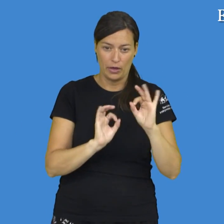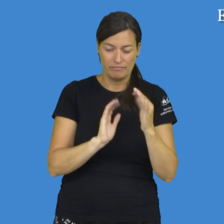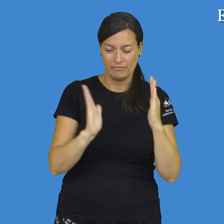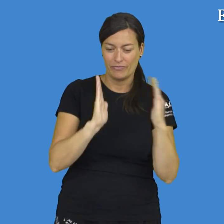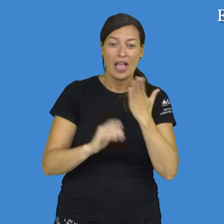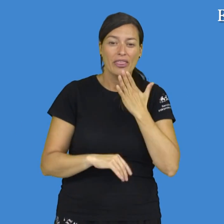época